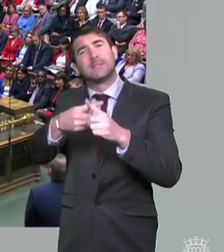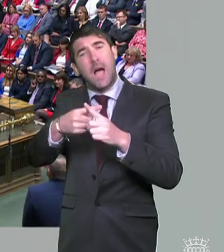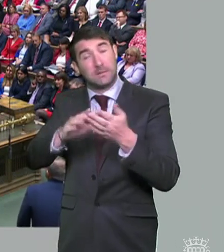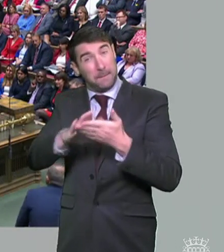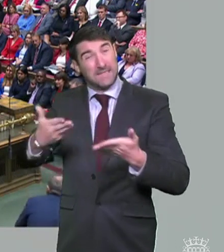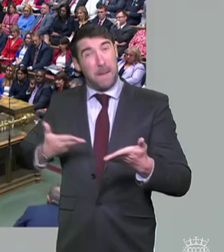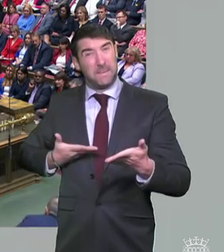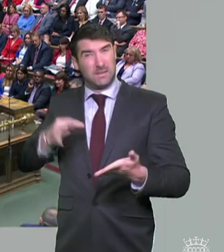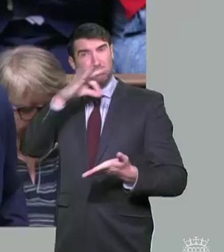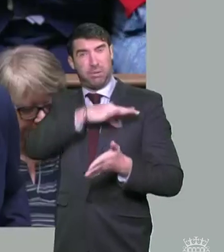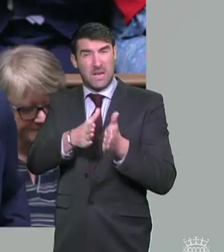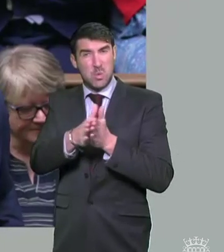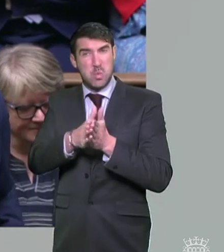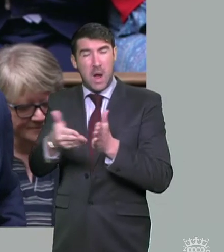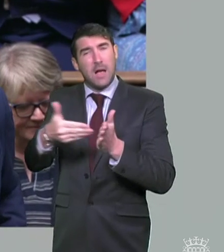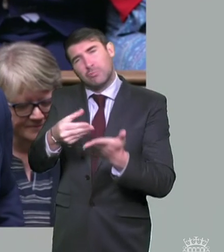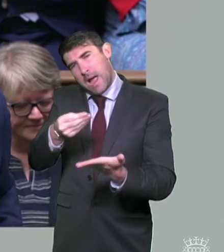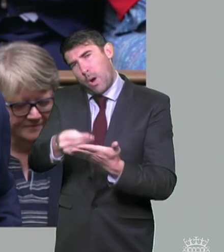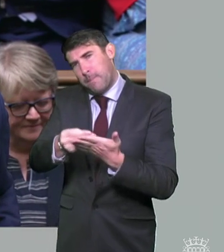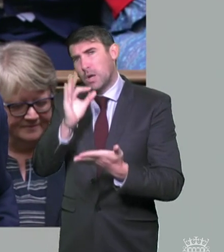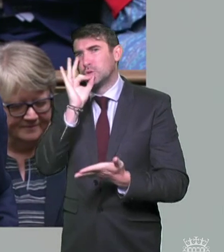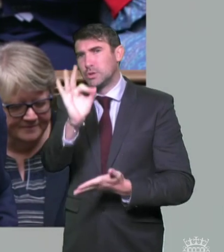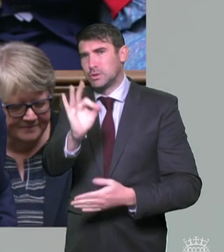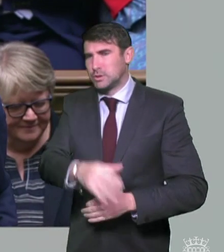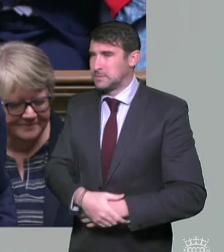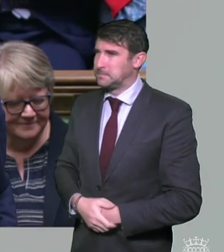The right honourable and learned Gentleman is looking at this in the wrong way.